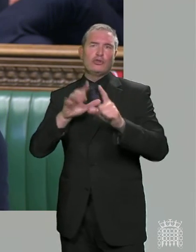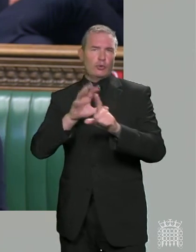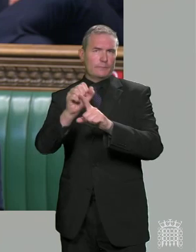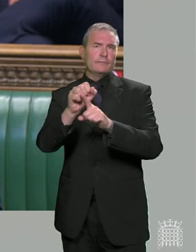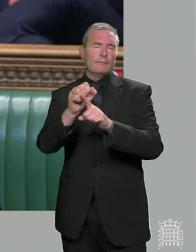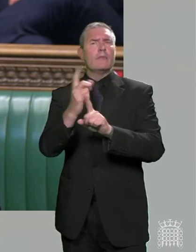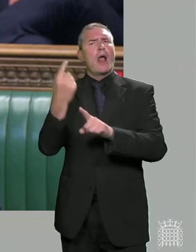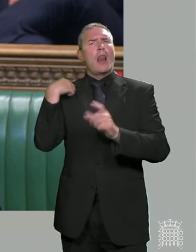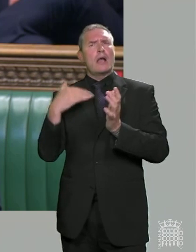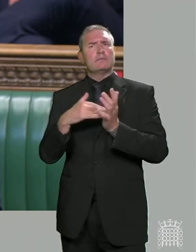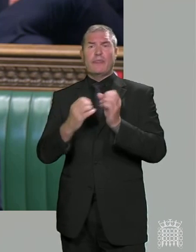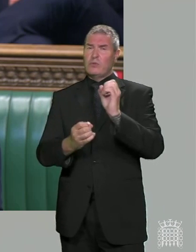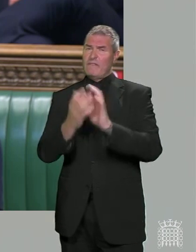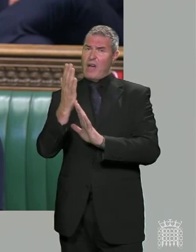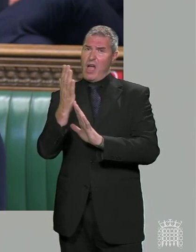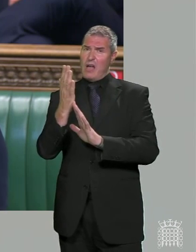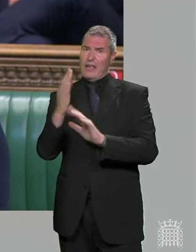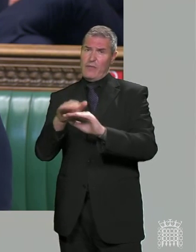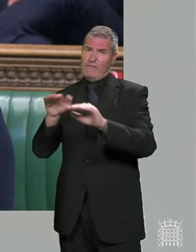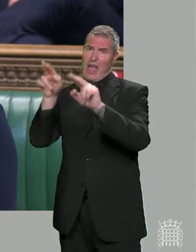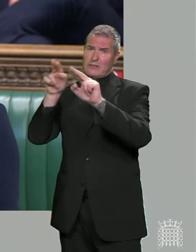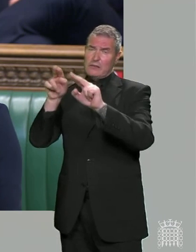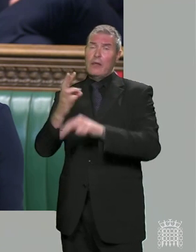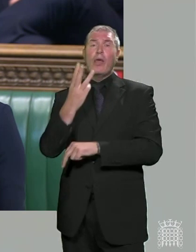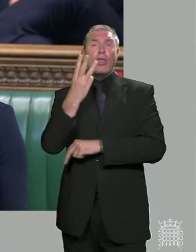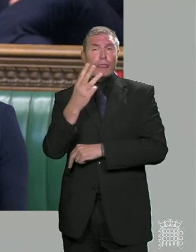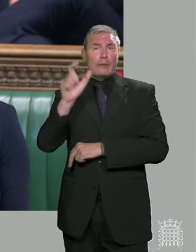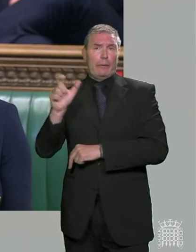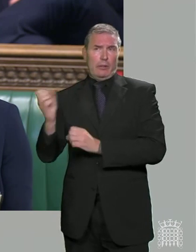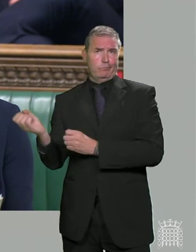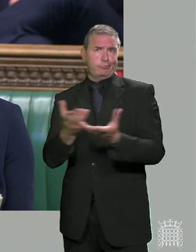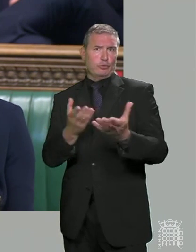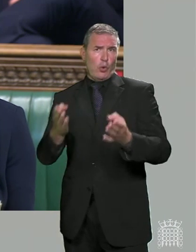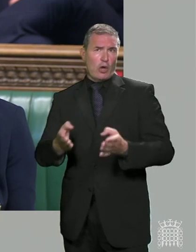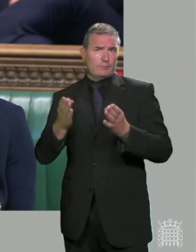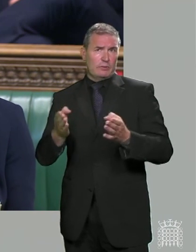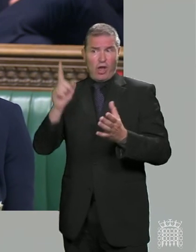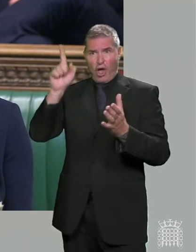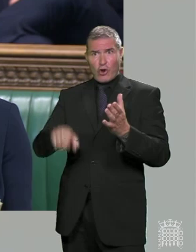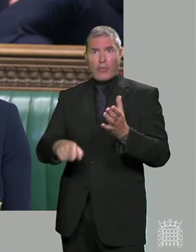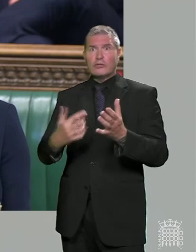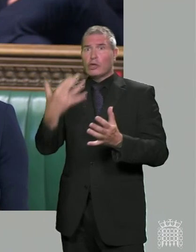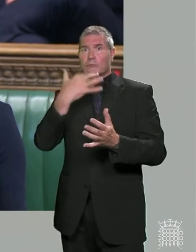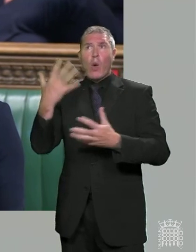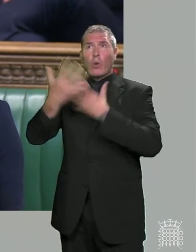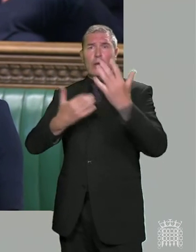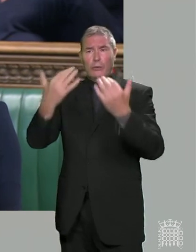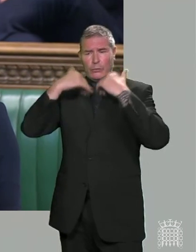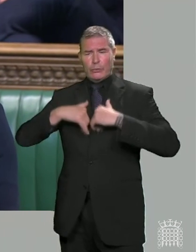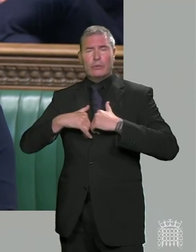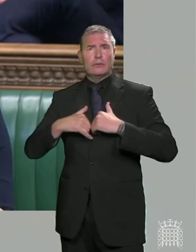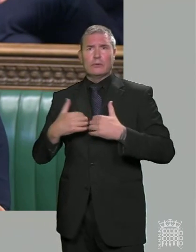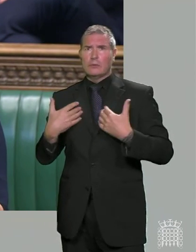Last month, a fire in an east London block of flats caused three people to be hospitalised and dozens more to be treated for smoke inhalation.